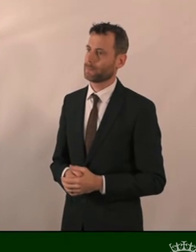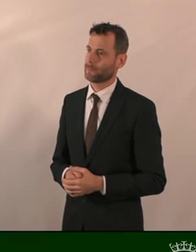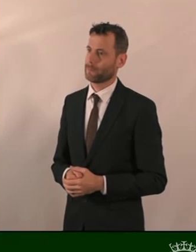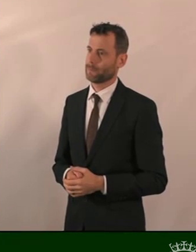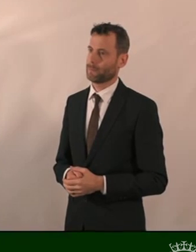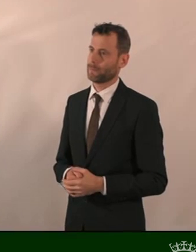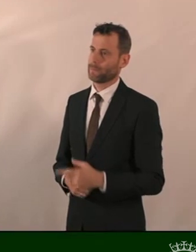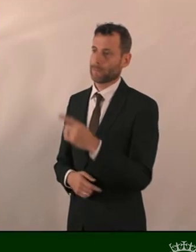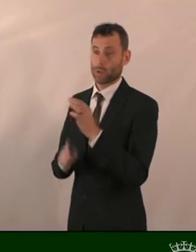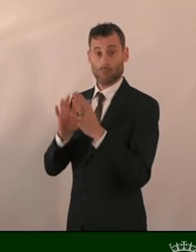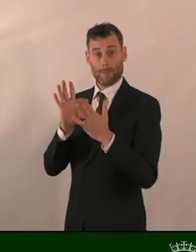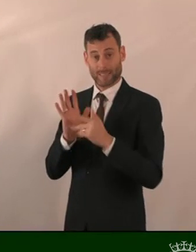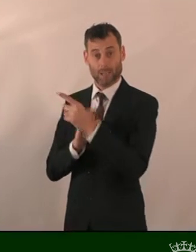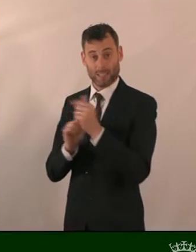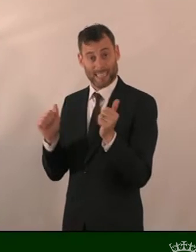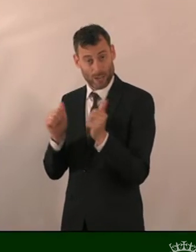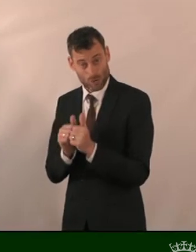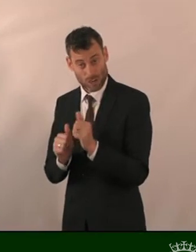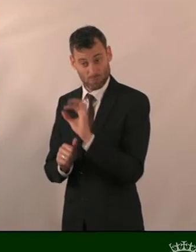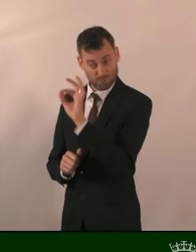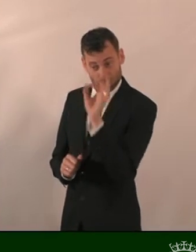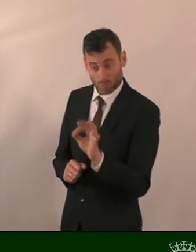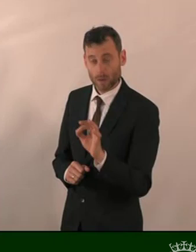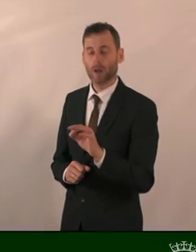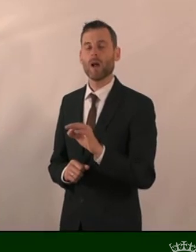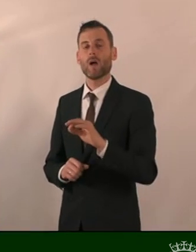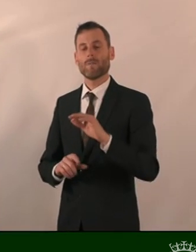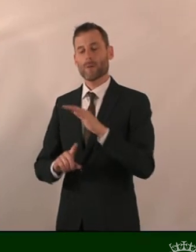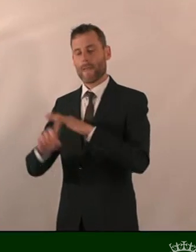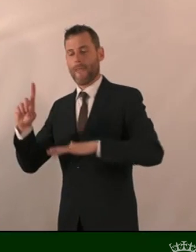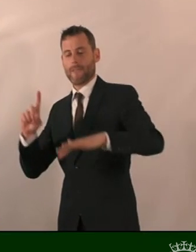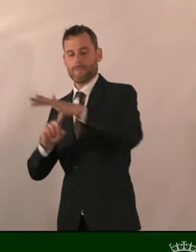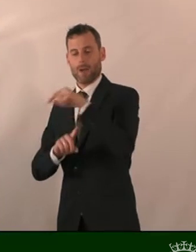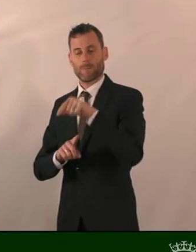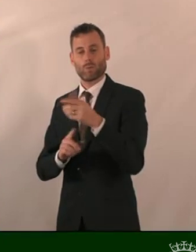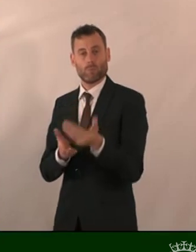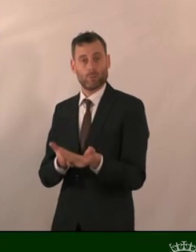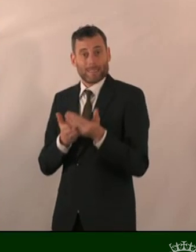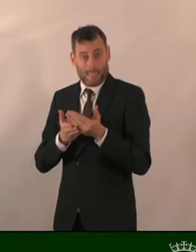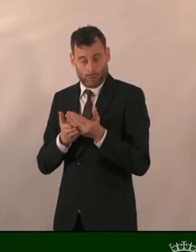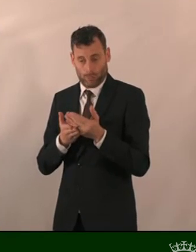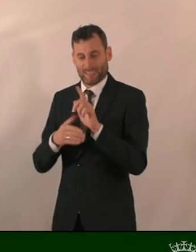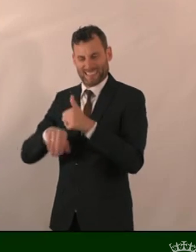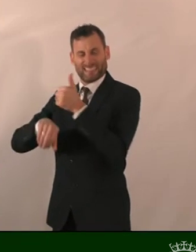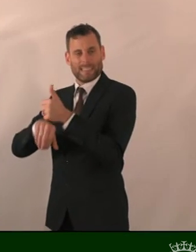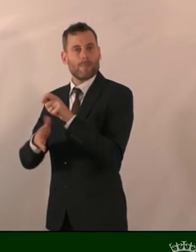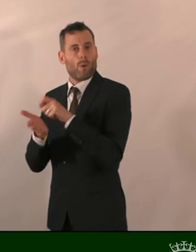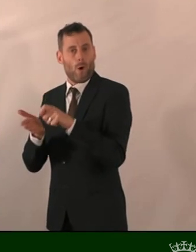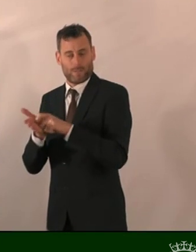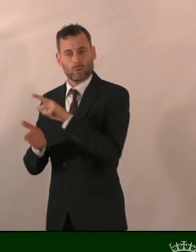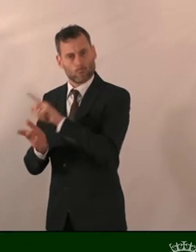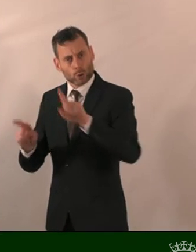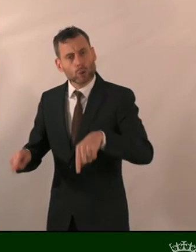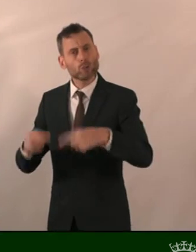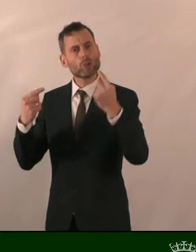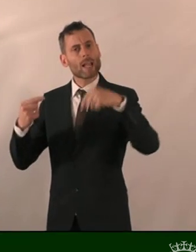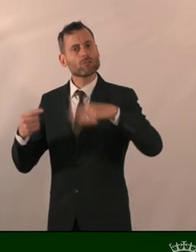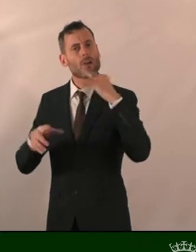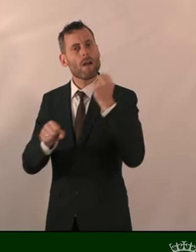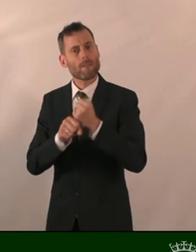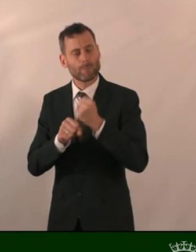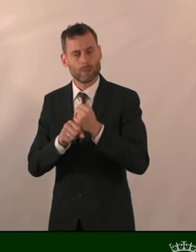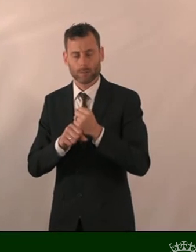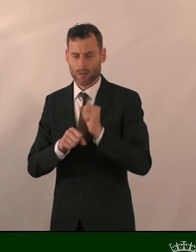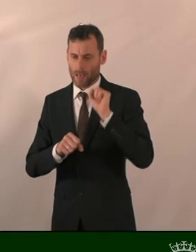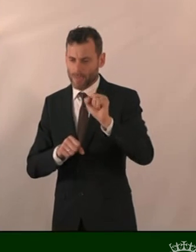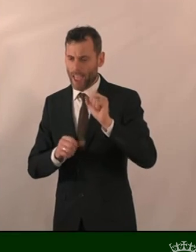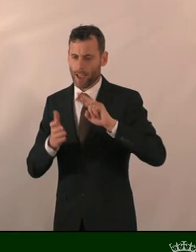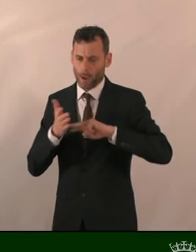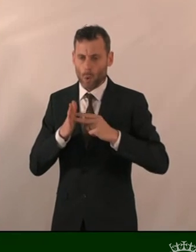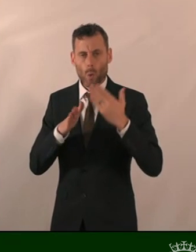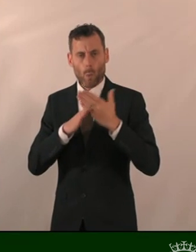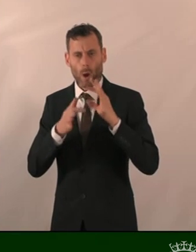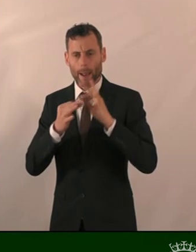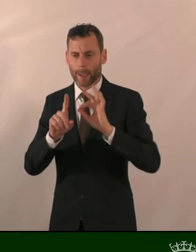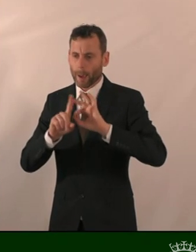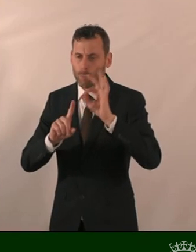Does the Prime Minister agree that through the establishment of the Office for Environmental Protection, which will hold this and future Governments to their environmental commitments, it is the Conservatives who are driving the environmental agenda?